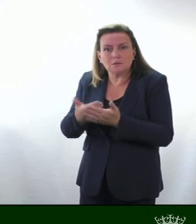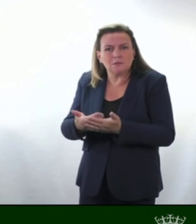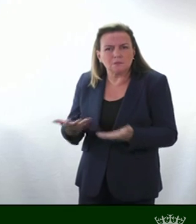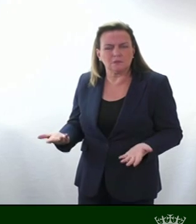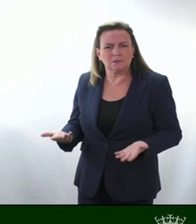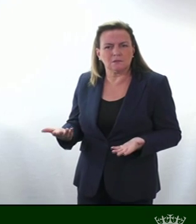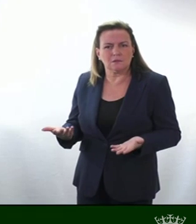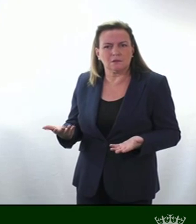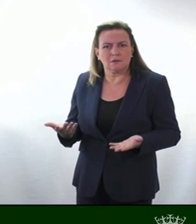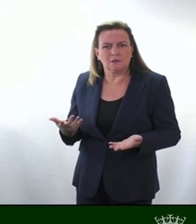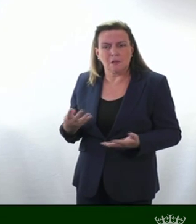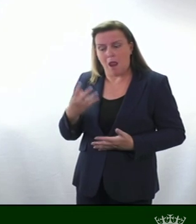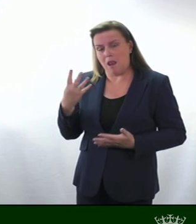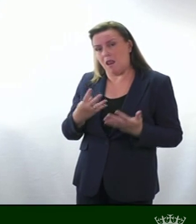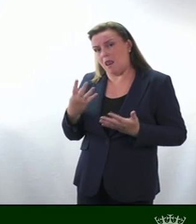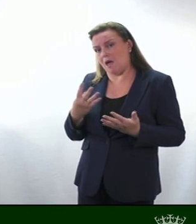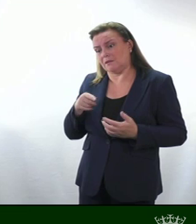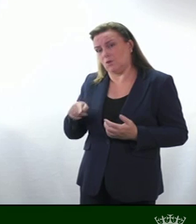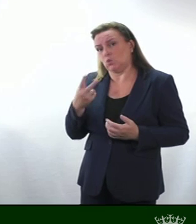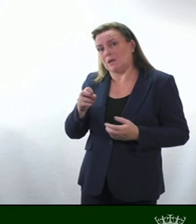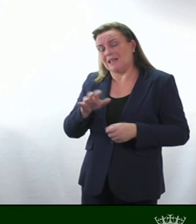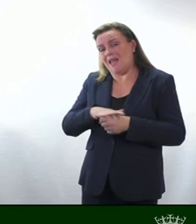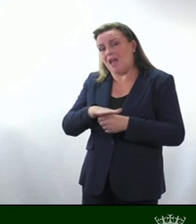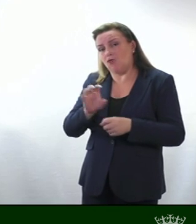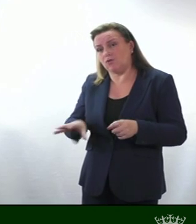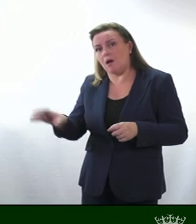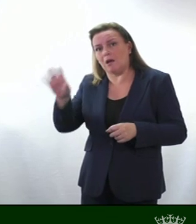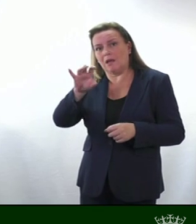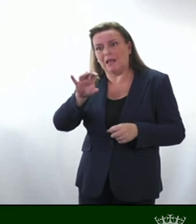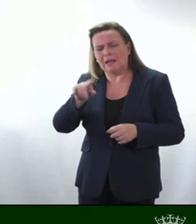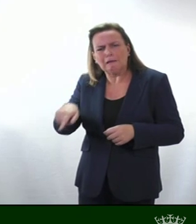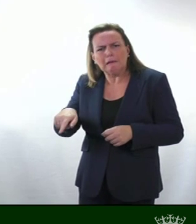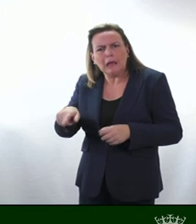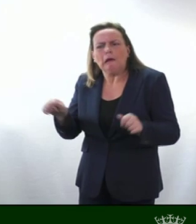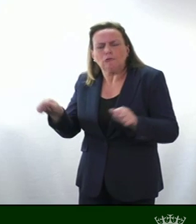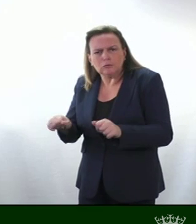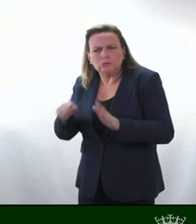Prime Minister, in 19 of those 20 areas, infection rates have gone up.